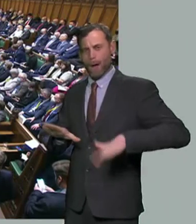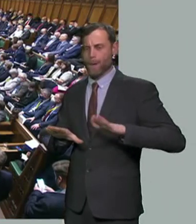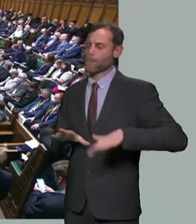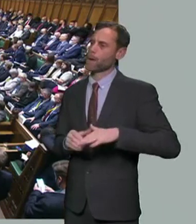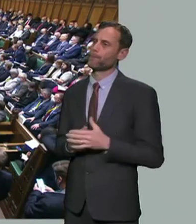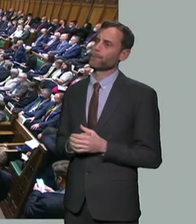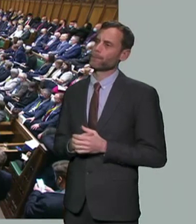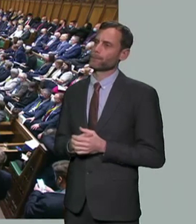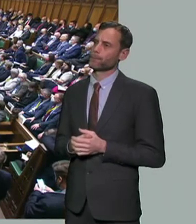Hon. Members More!